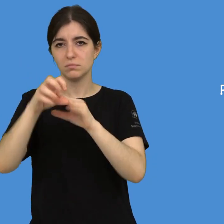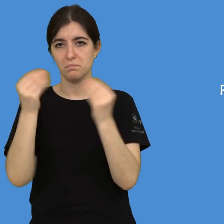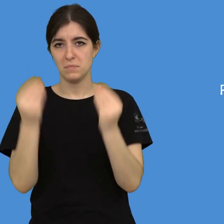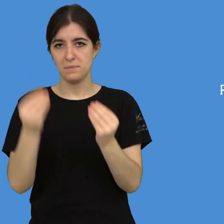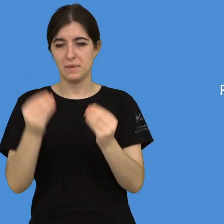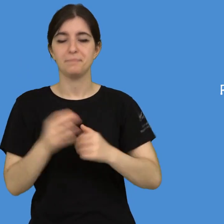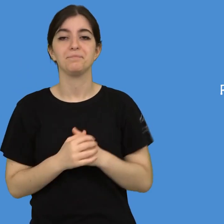bien